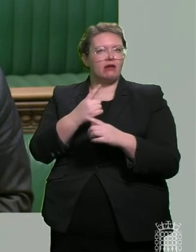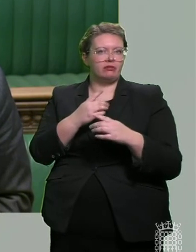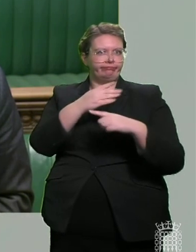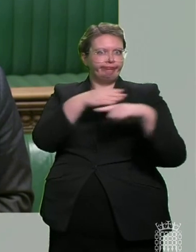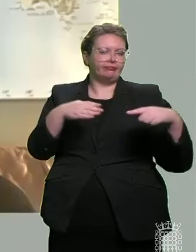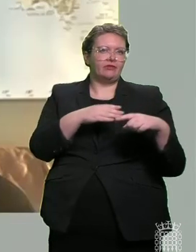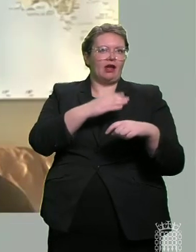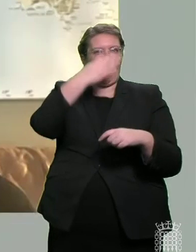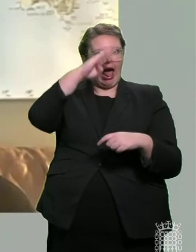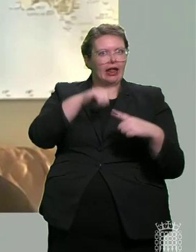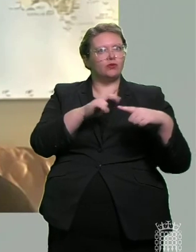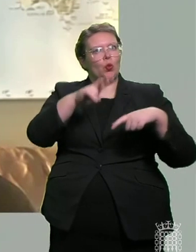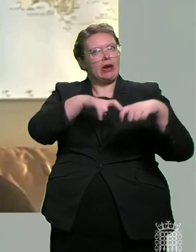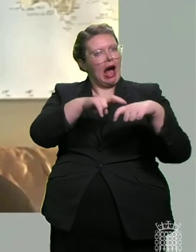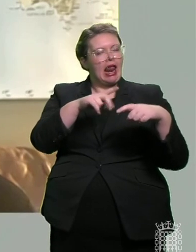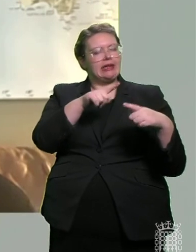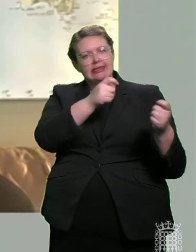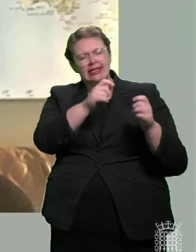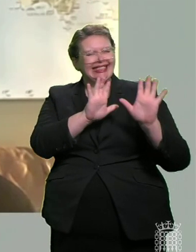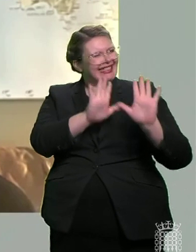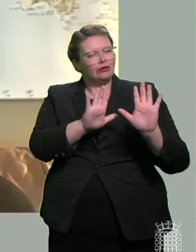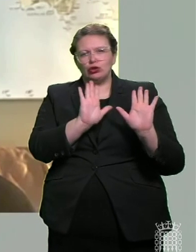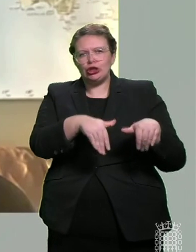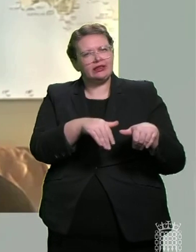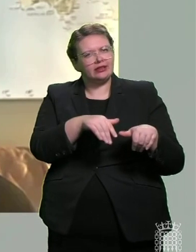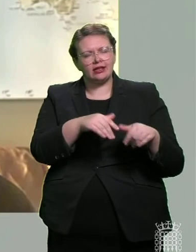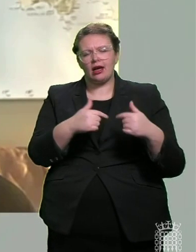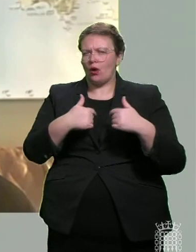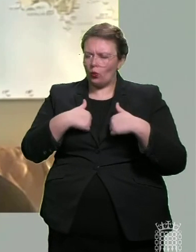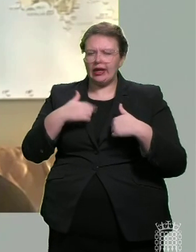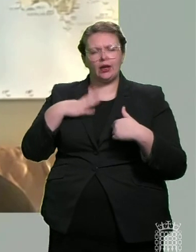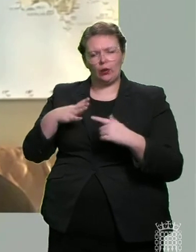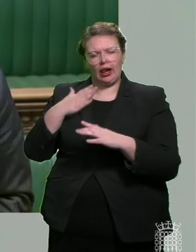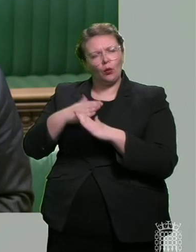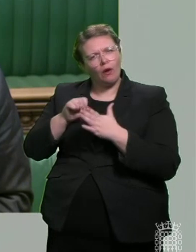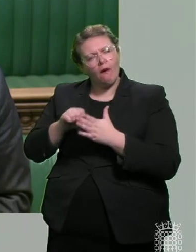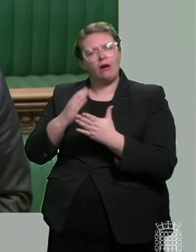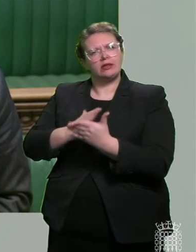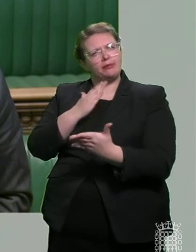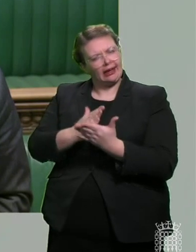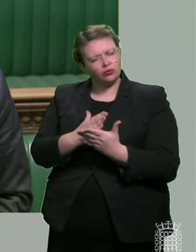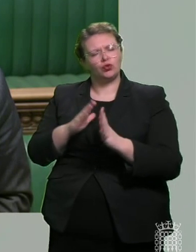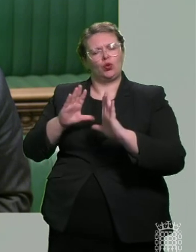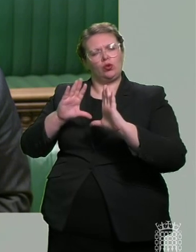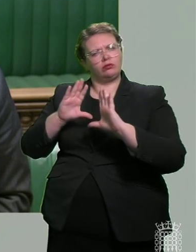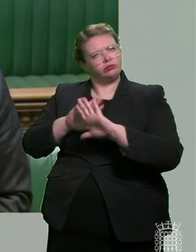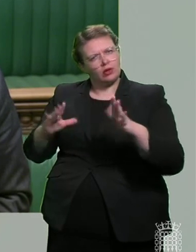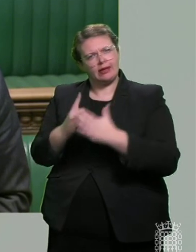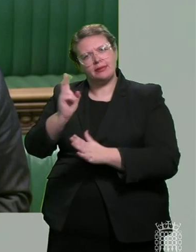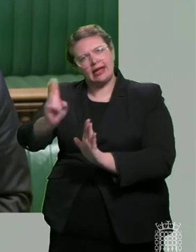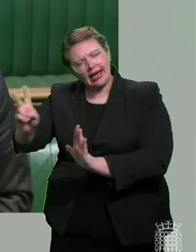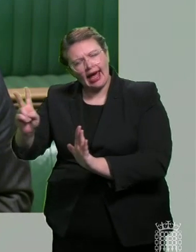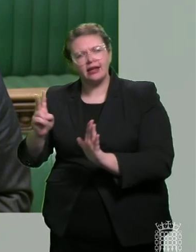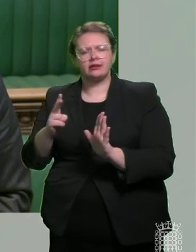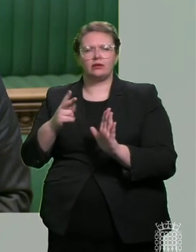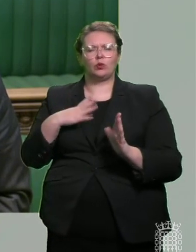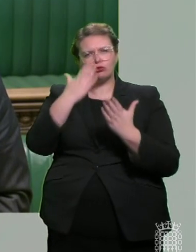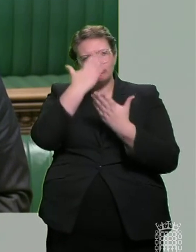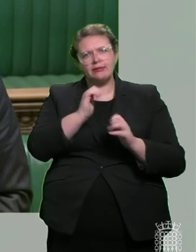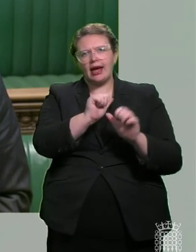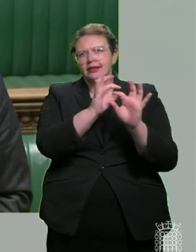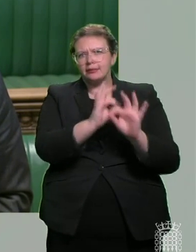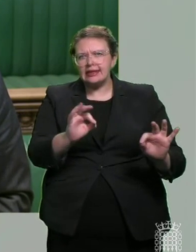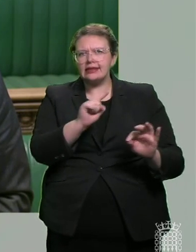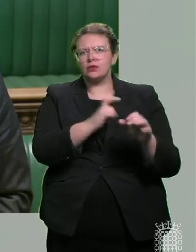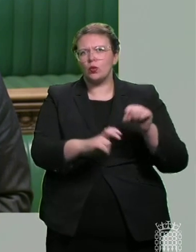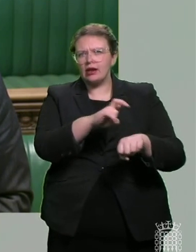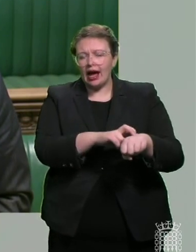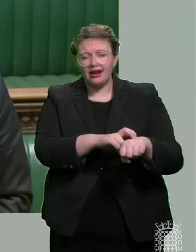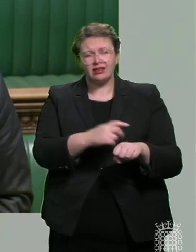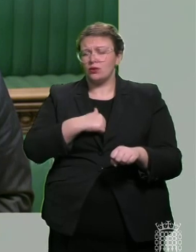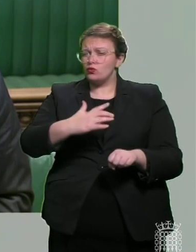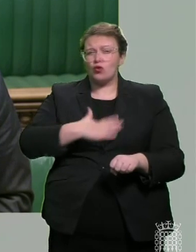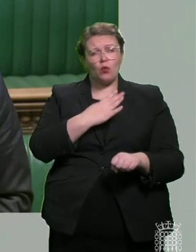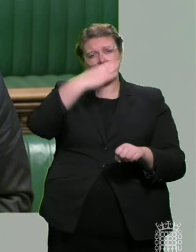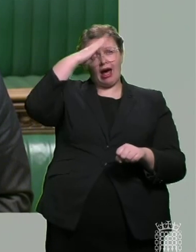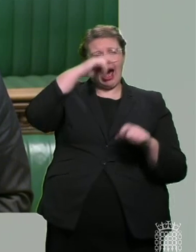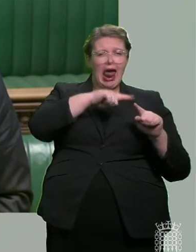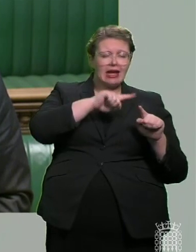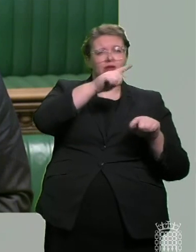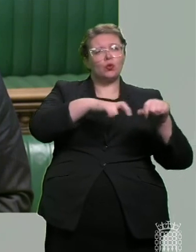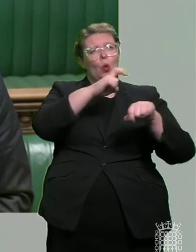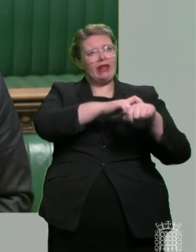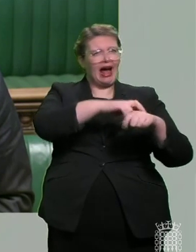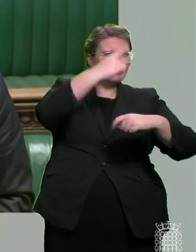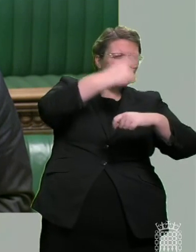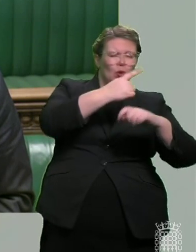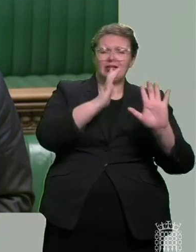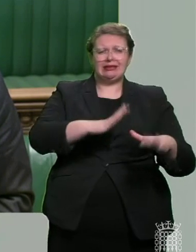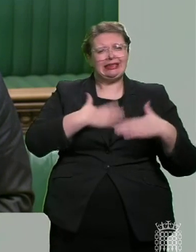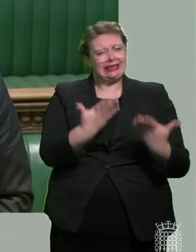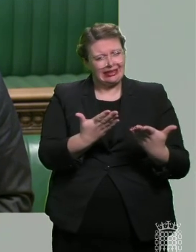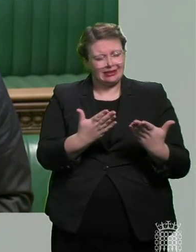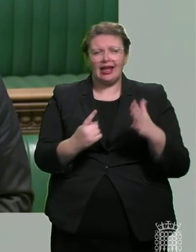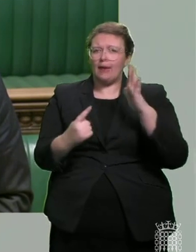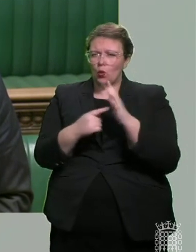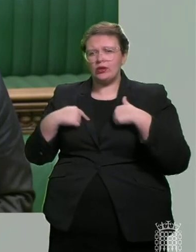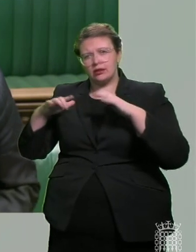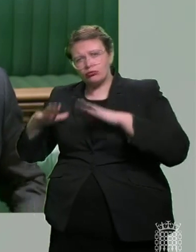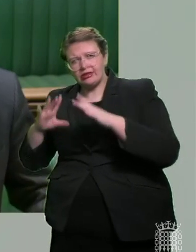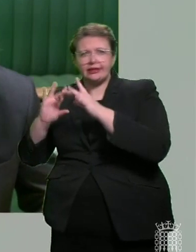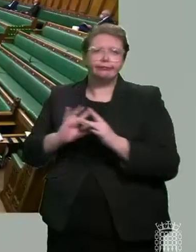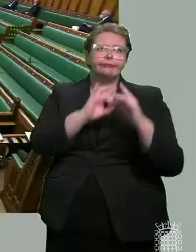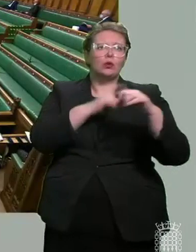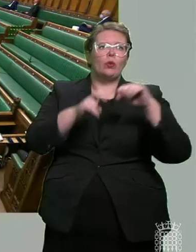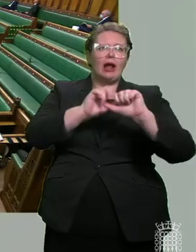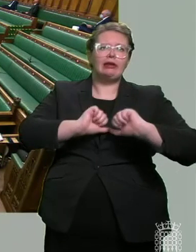I can tell her that we will work to ensure that there are no such borders—we will respect the peace process—and, indeed, no barriers down the Irish sea, and that the principle of unfettered access across all parts of our United Kingdom is upheld.